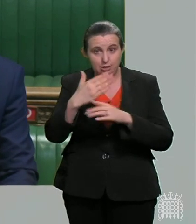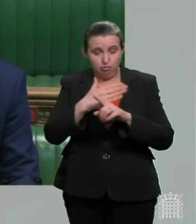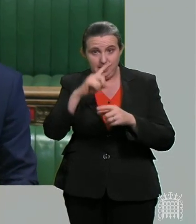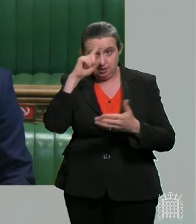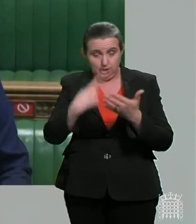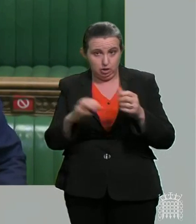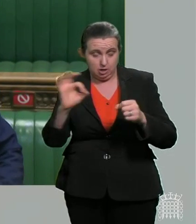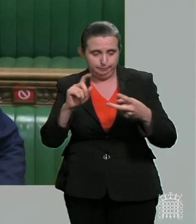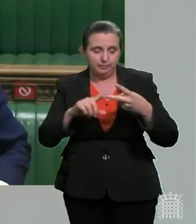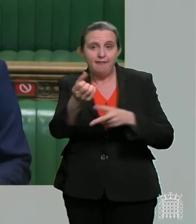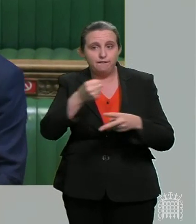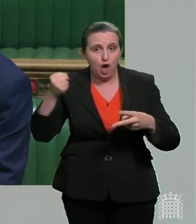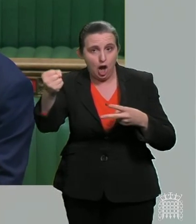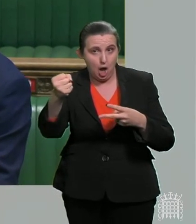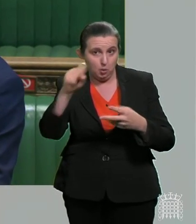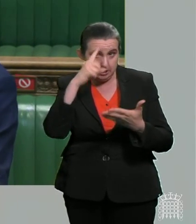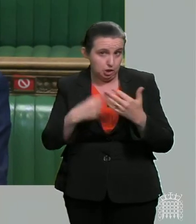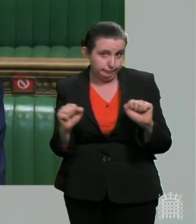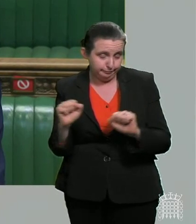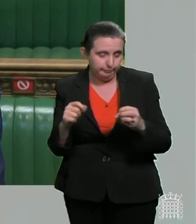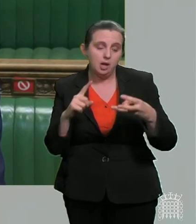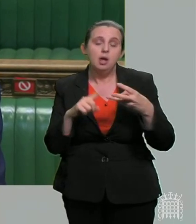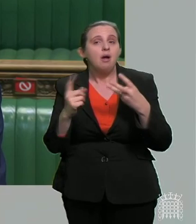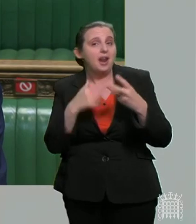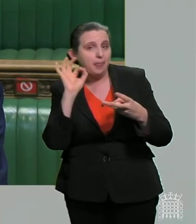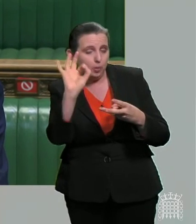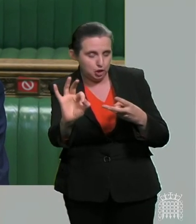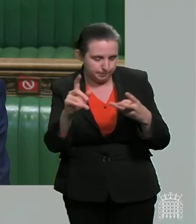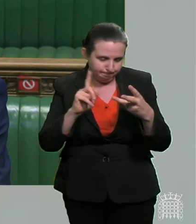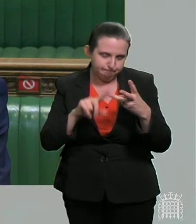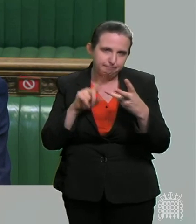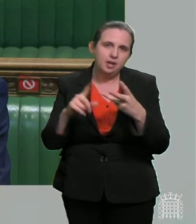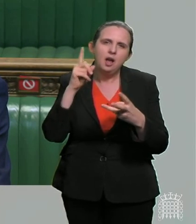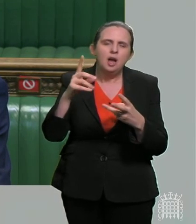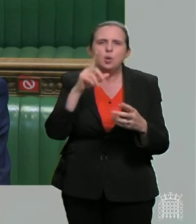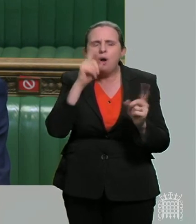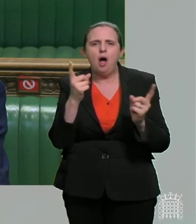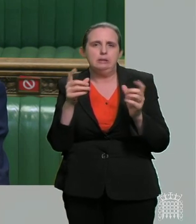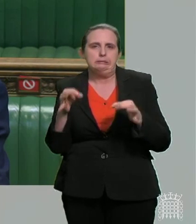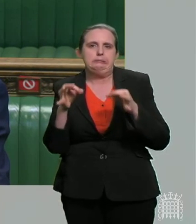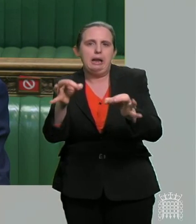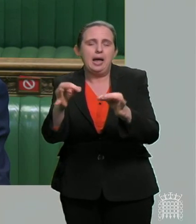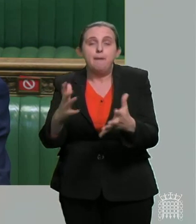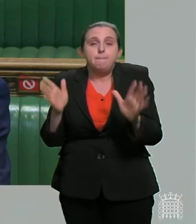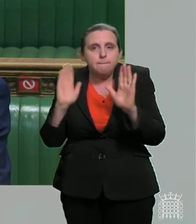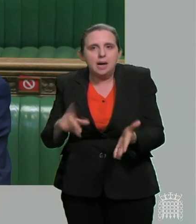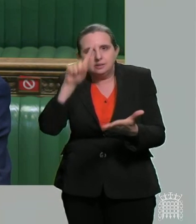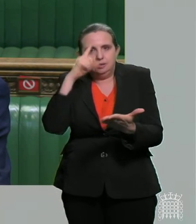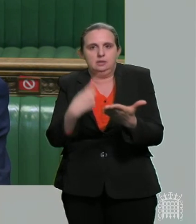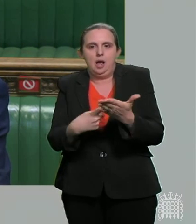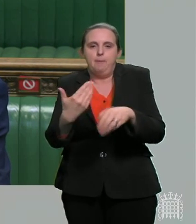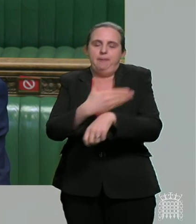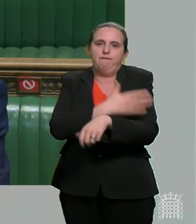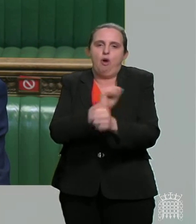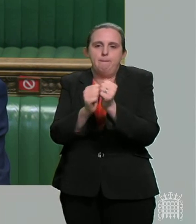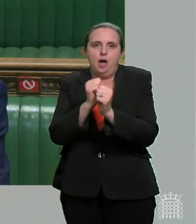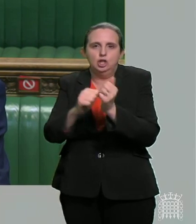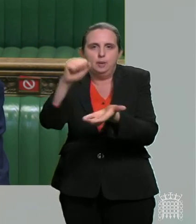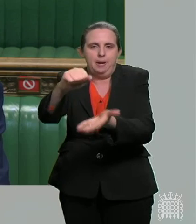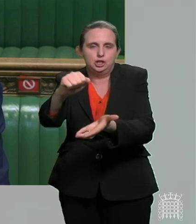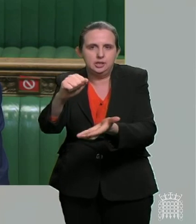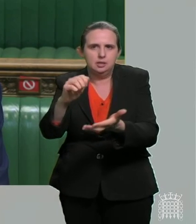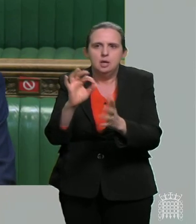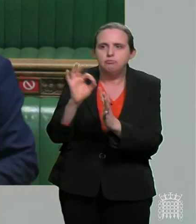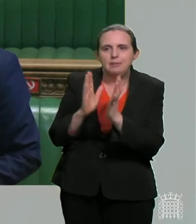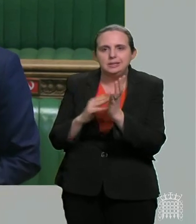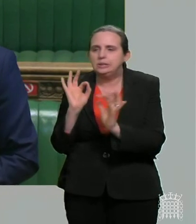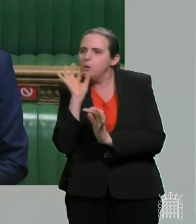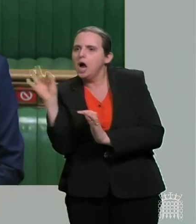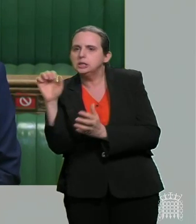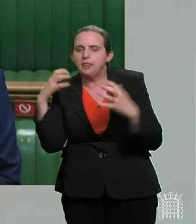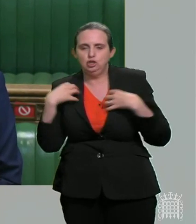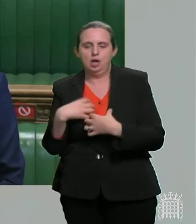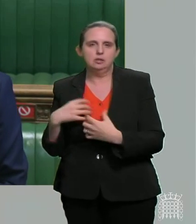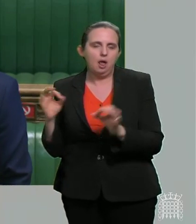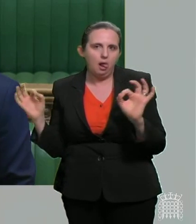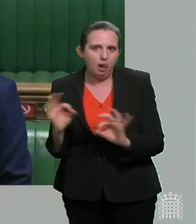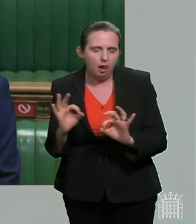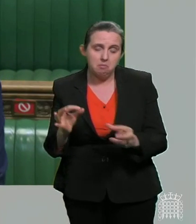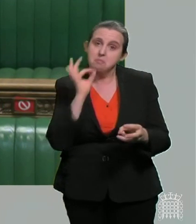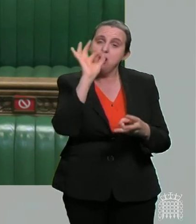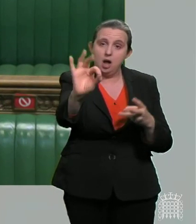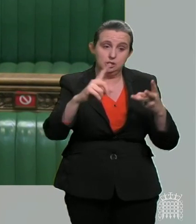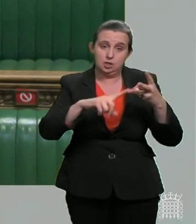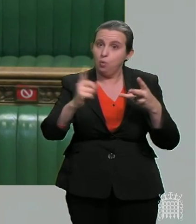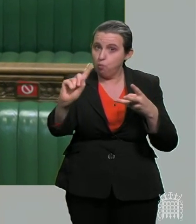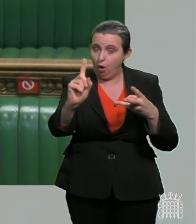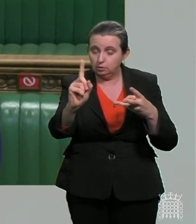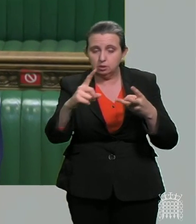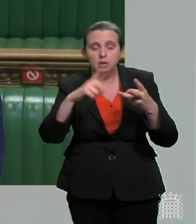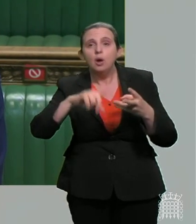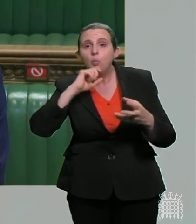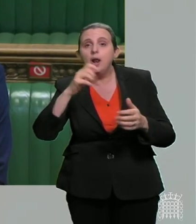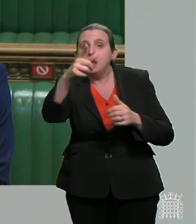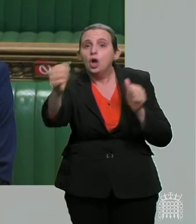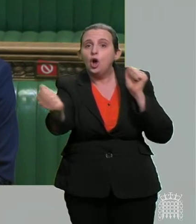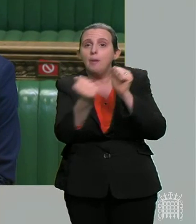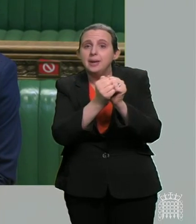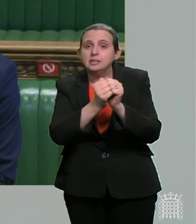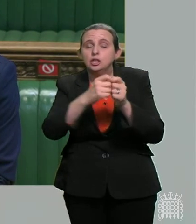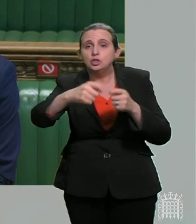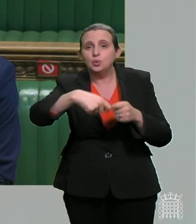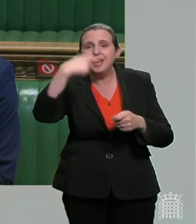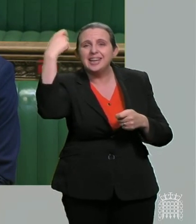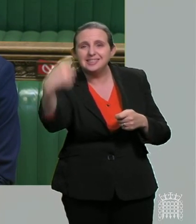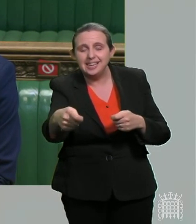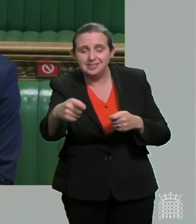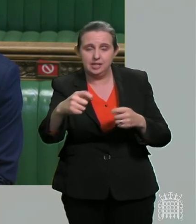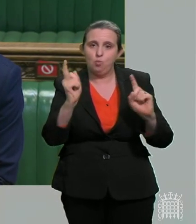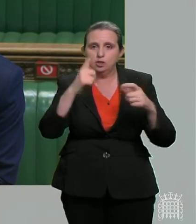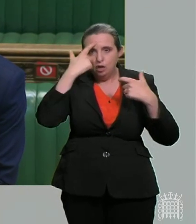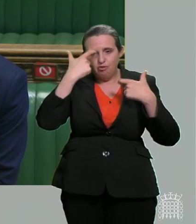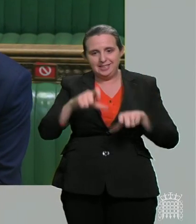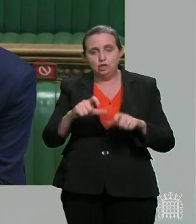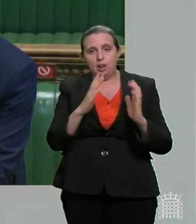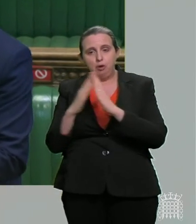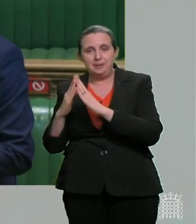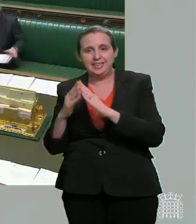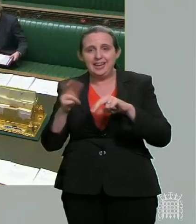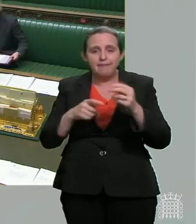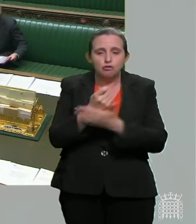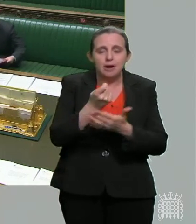Let us try another crucial issue. This time there is no excuse for delaying, because this has to be decided before the March Budget and the Prime Minister does not need to check with the Chancellor—will he now commit to extending the evictions ban on residential properties beyond 21 February?